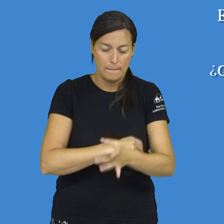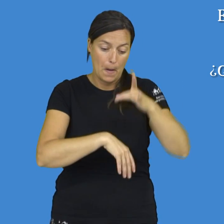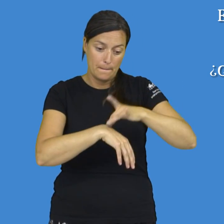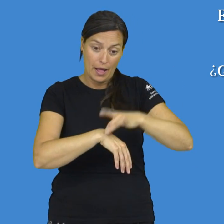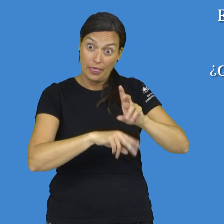enfermo